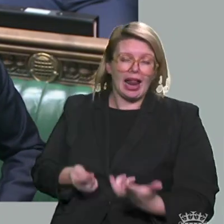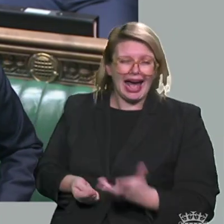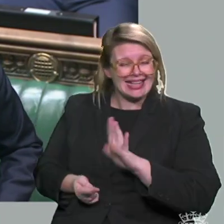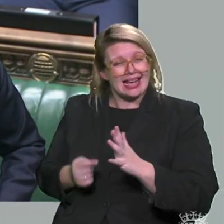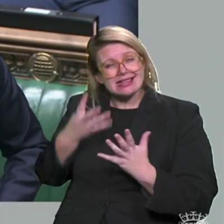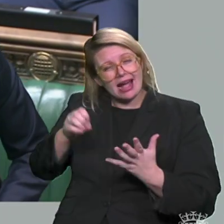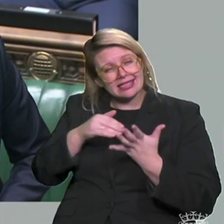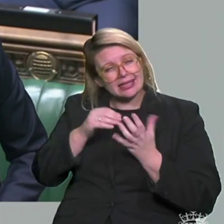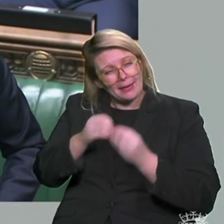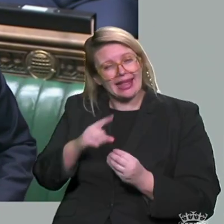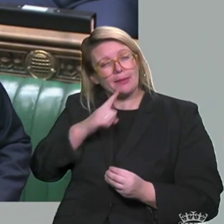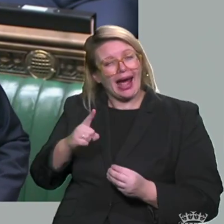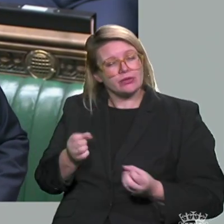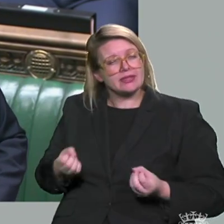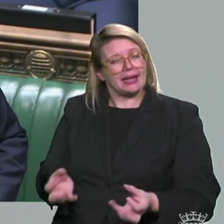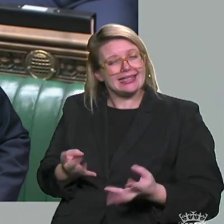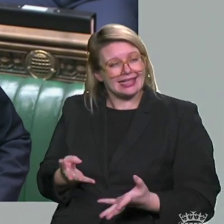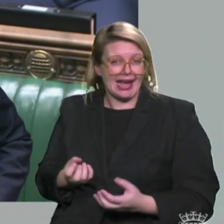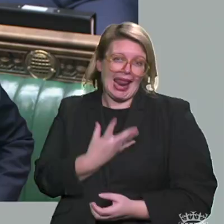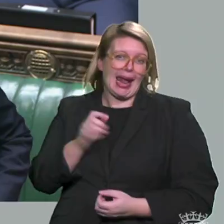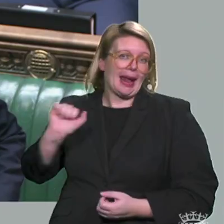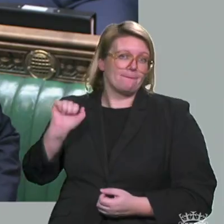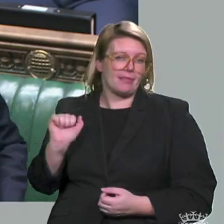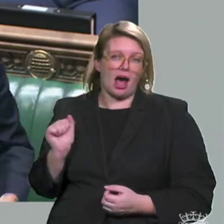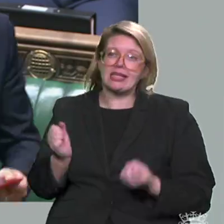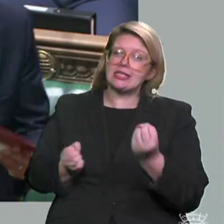It is the same old Labour: it always runs out of other people’s money.